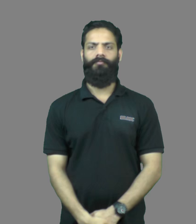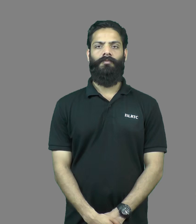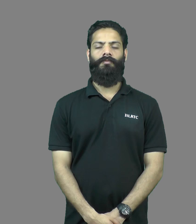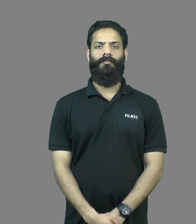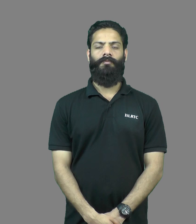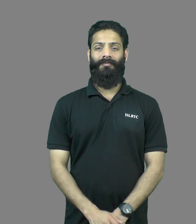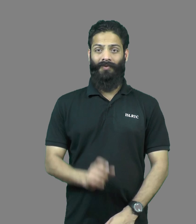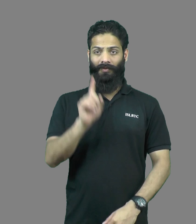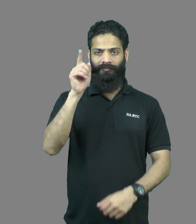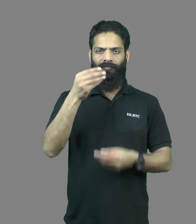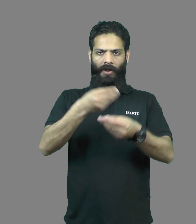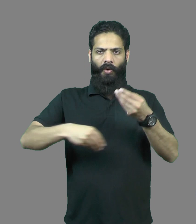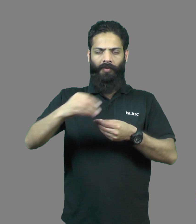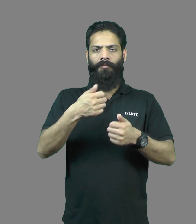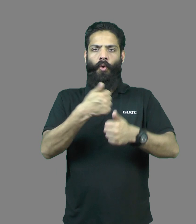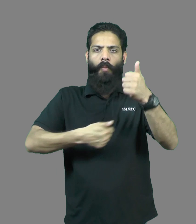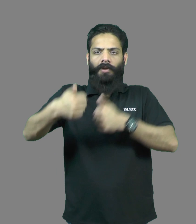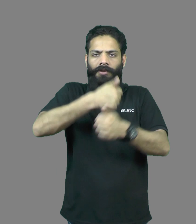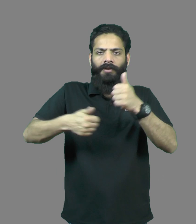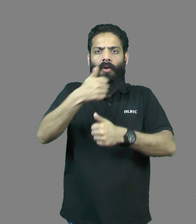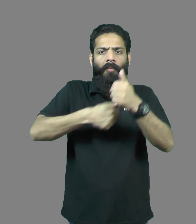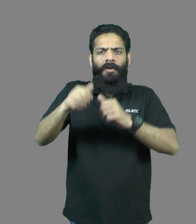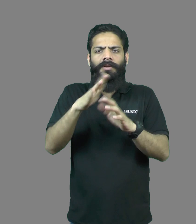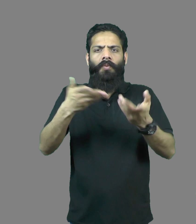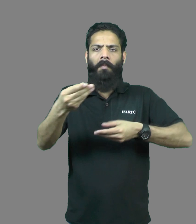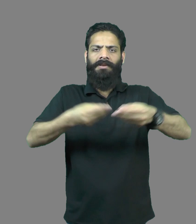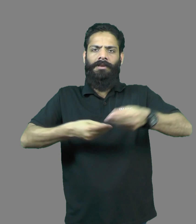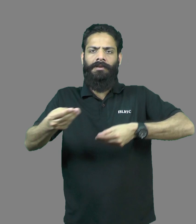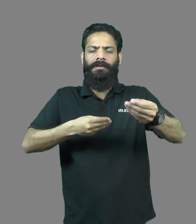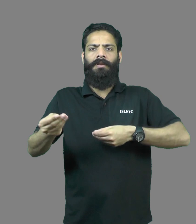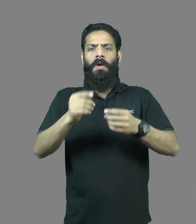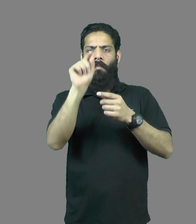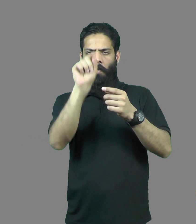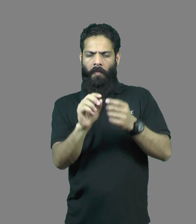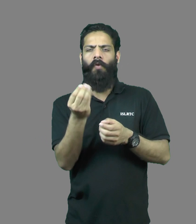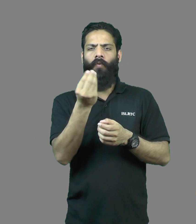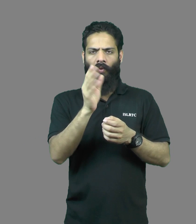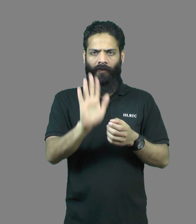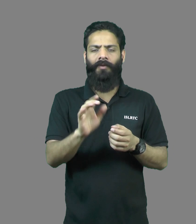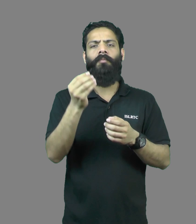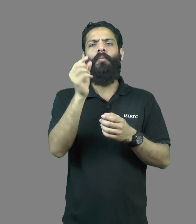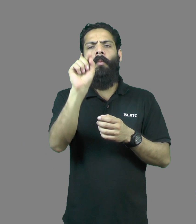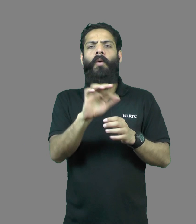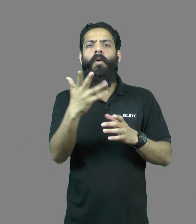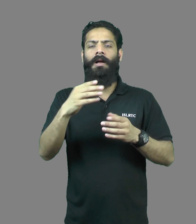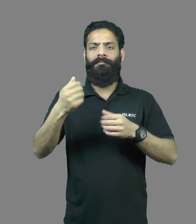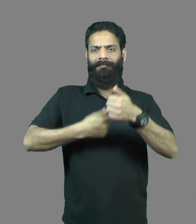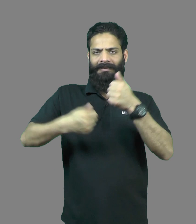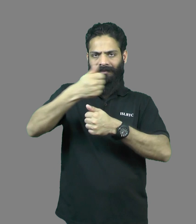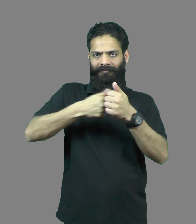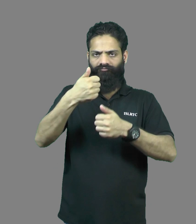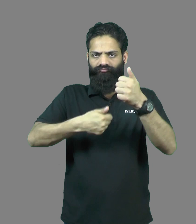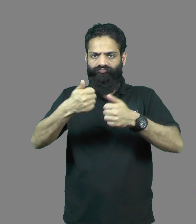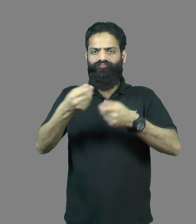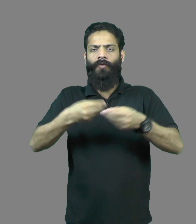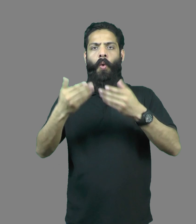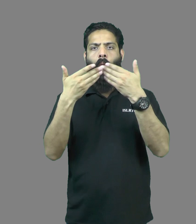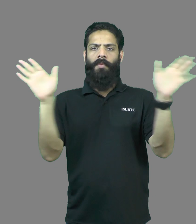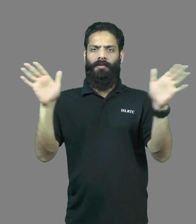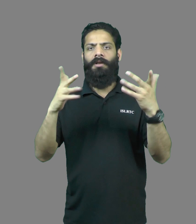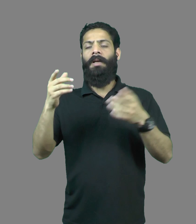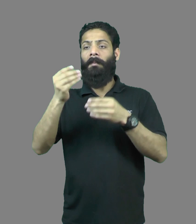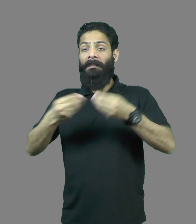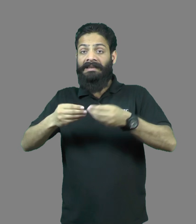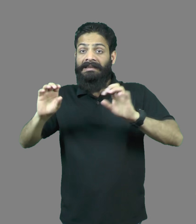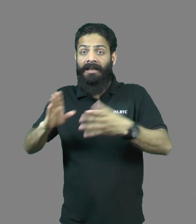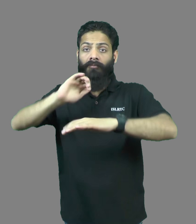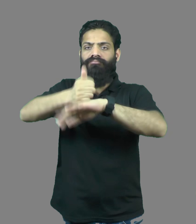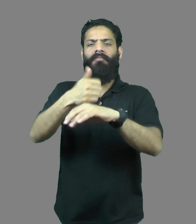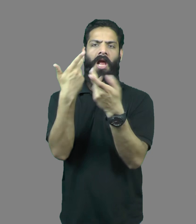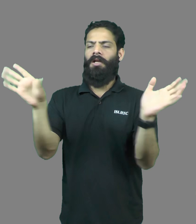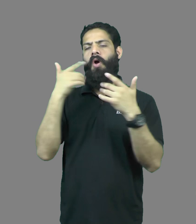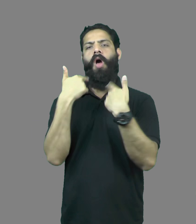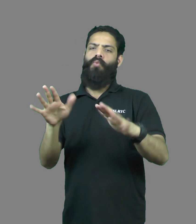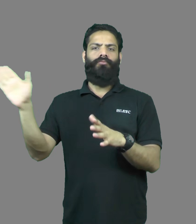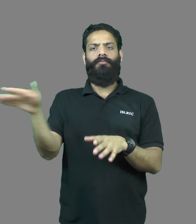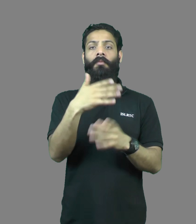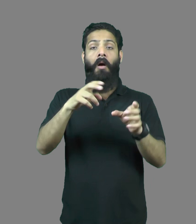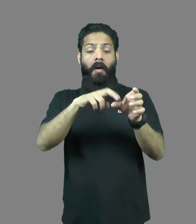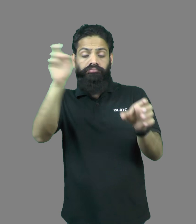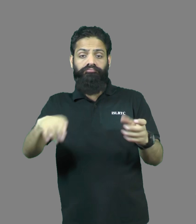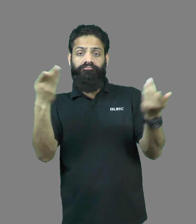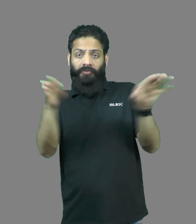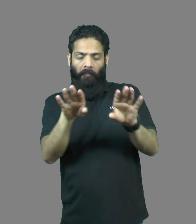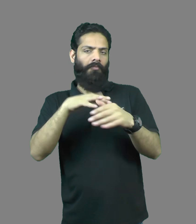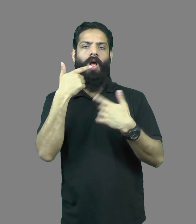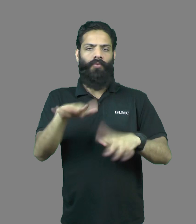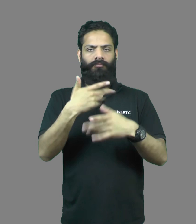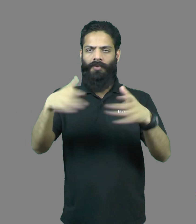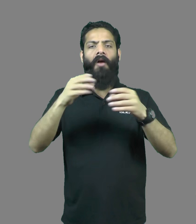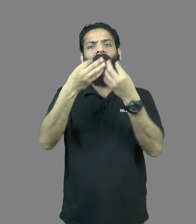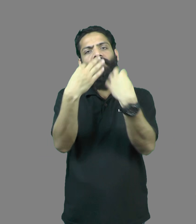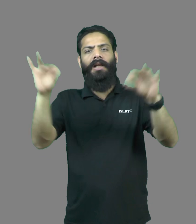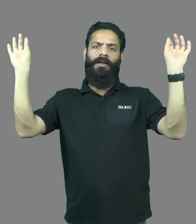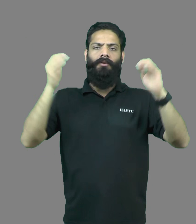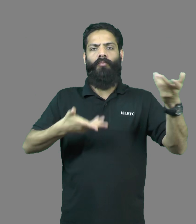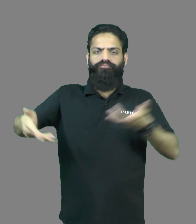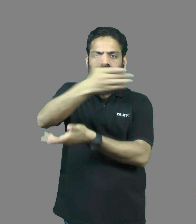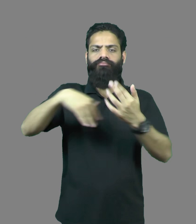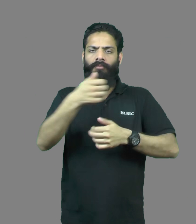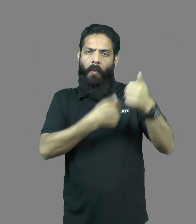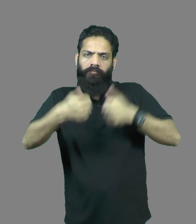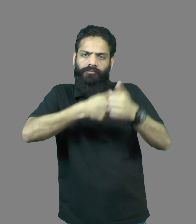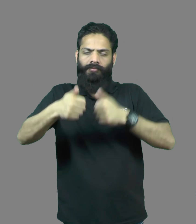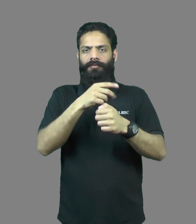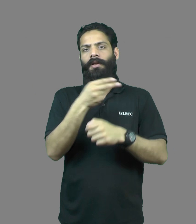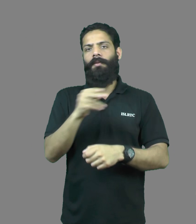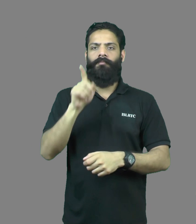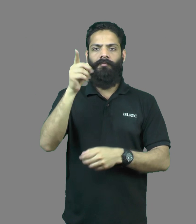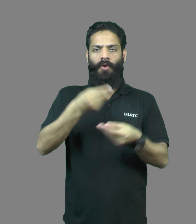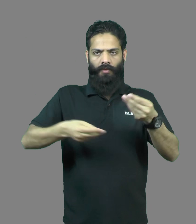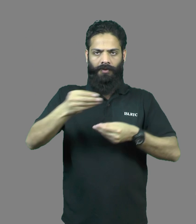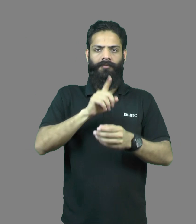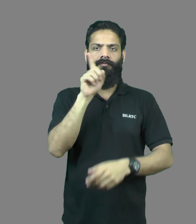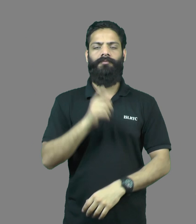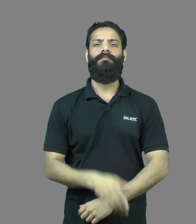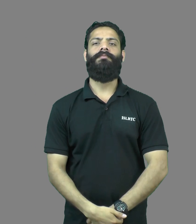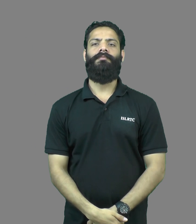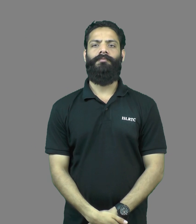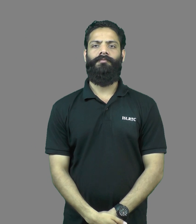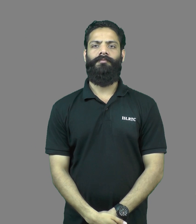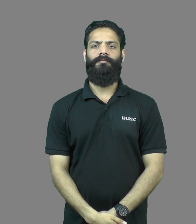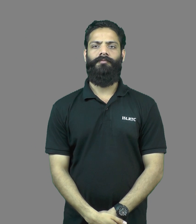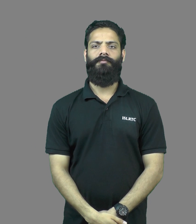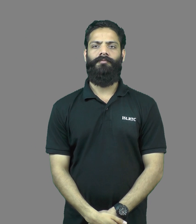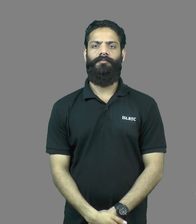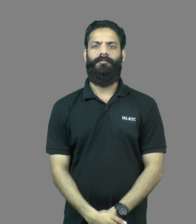Competition